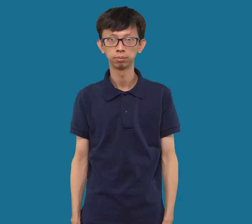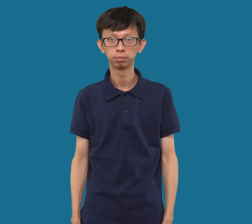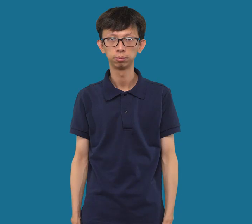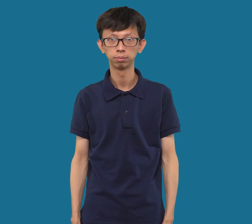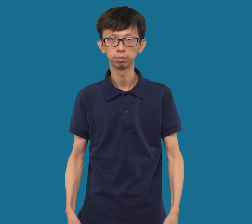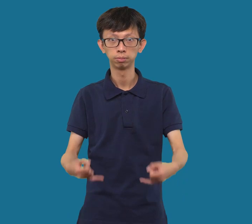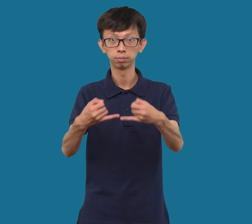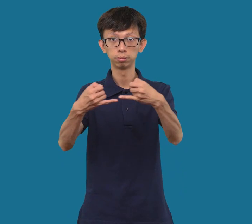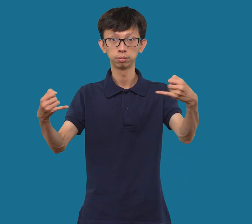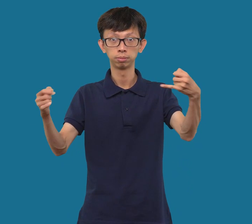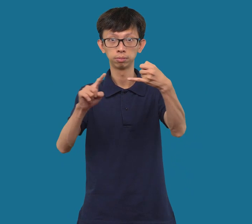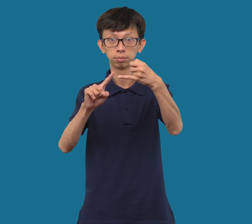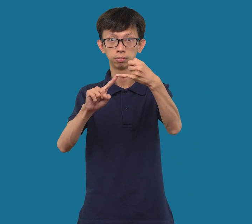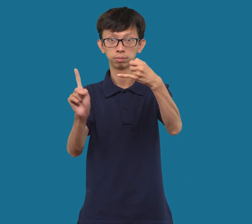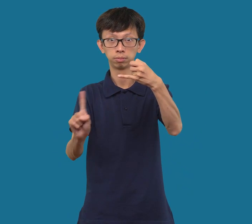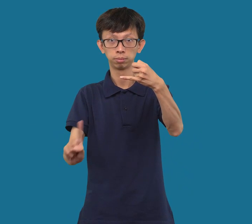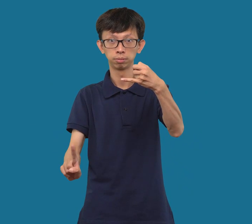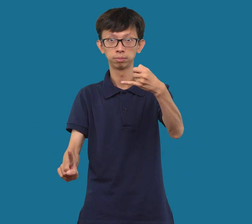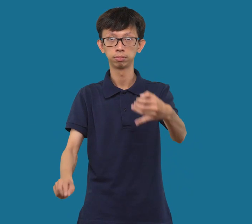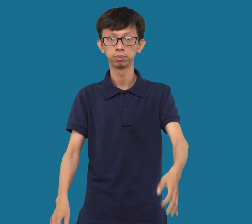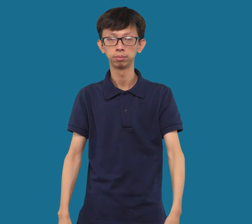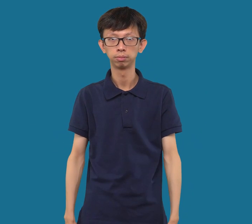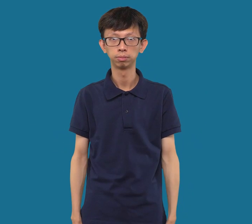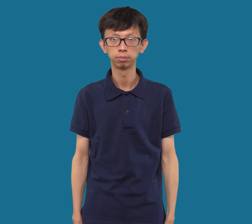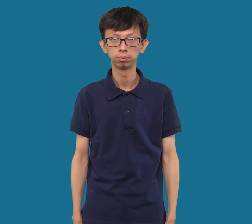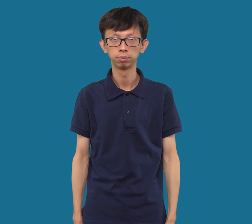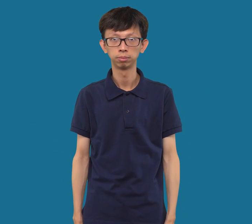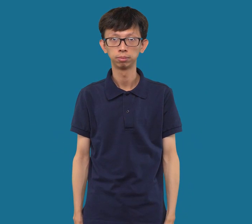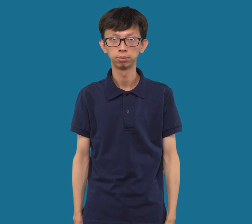dây điện